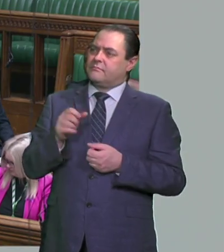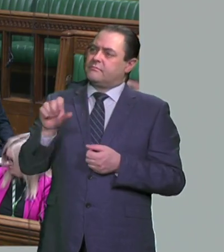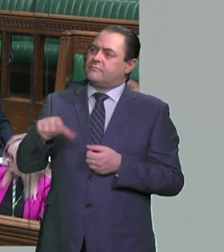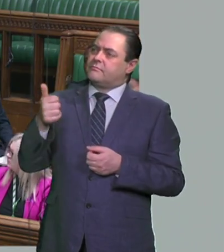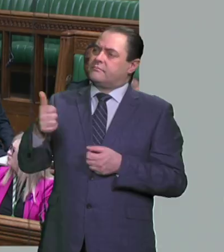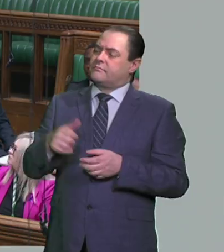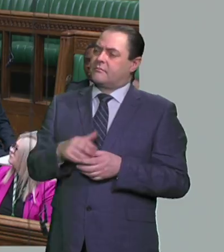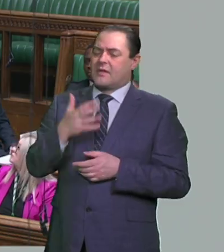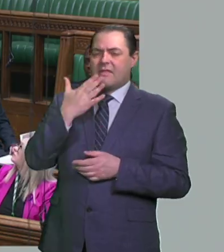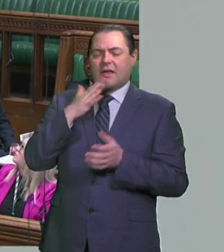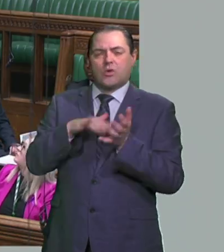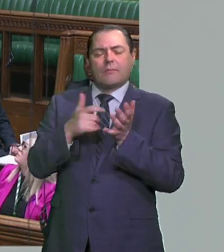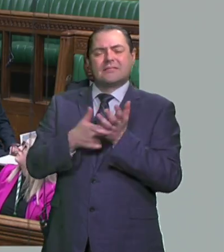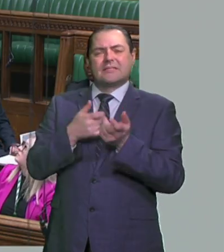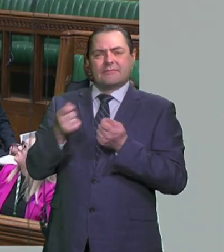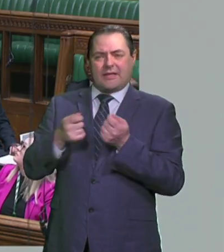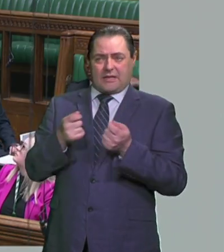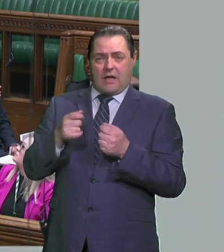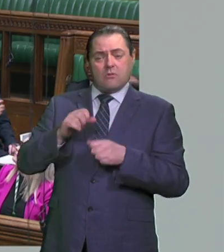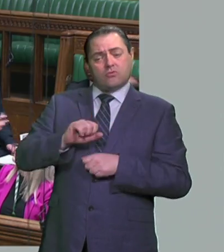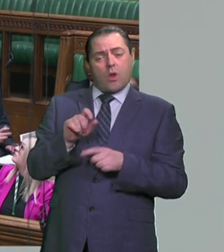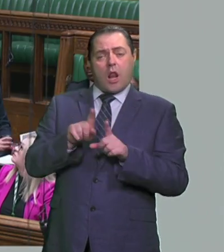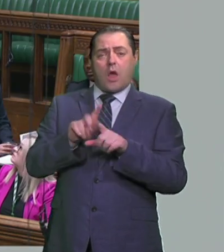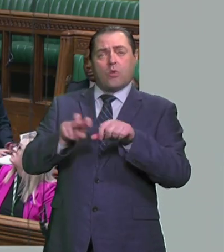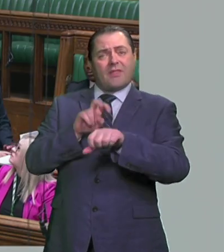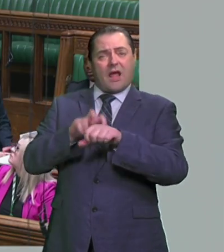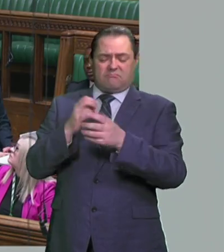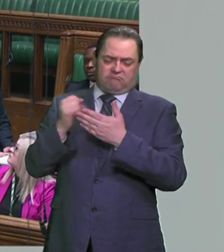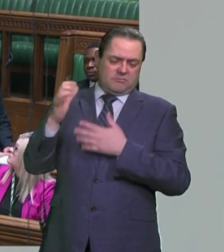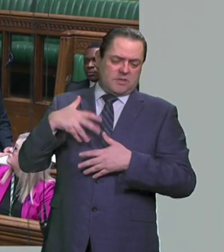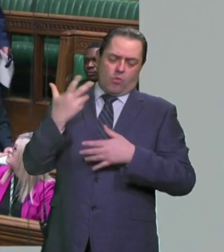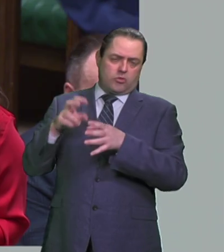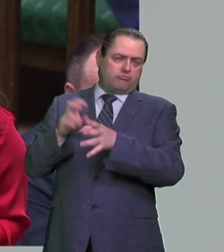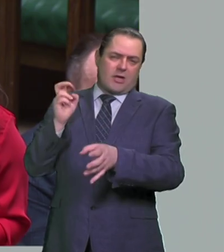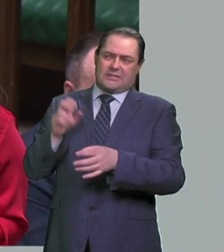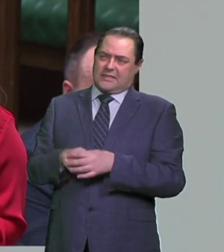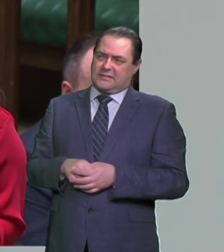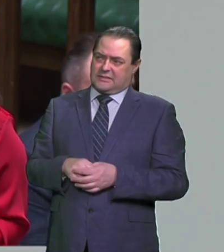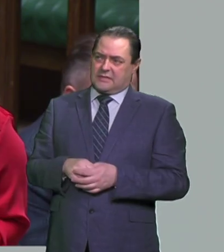Scotland, like Northern Ireland, rejected Brexit.